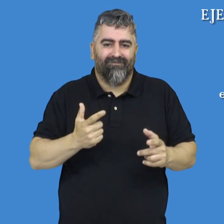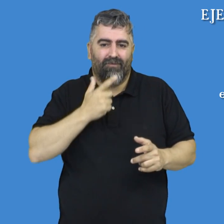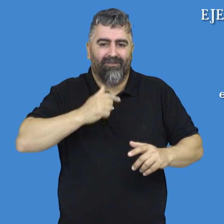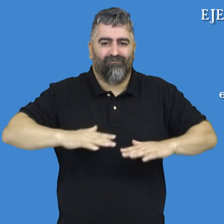fácil